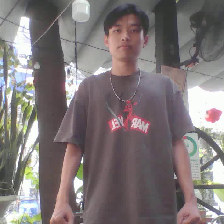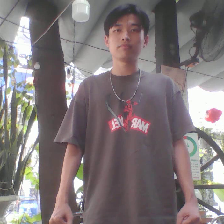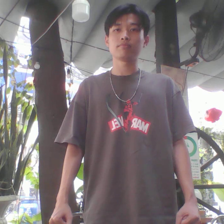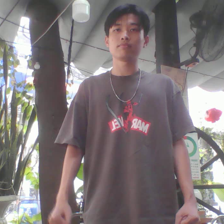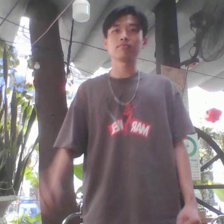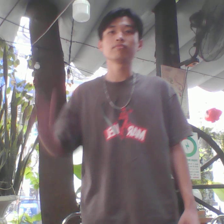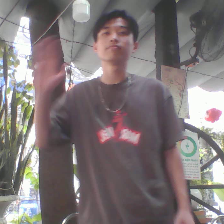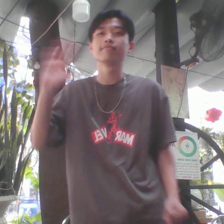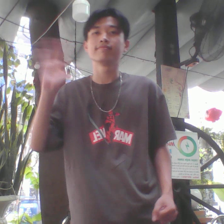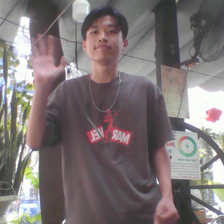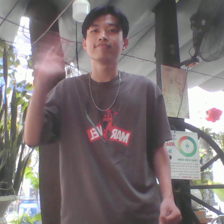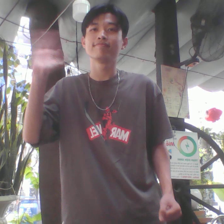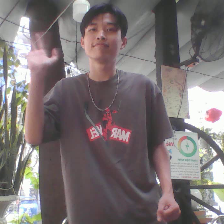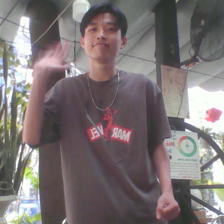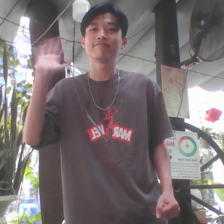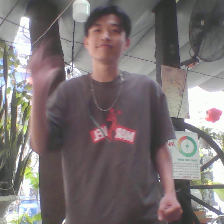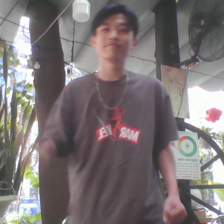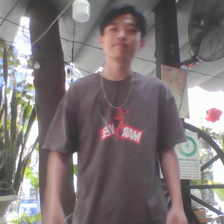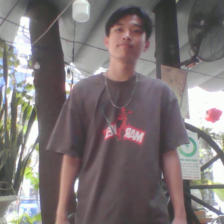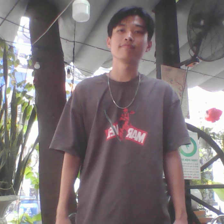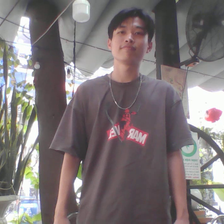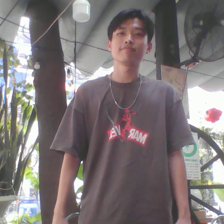xin chào